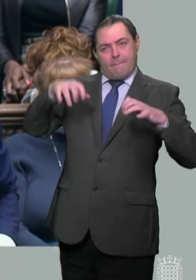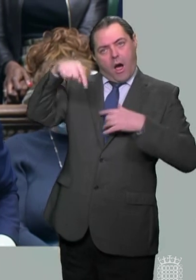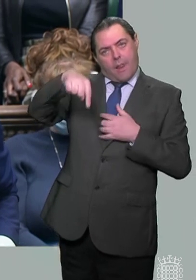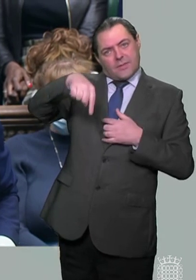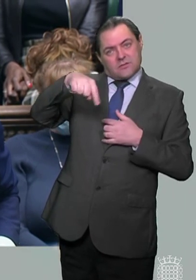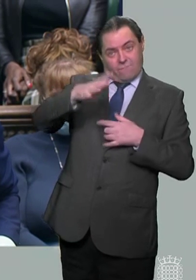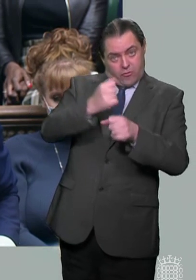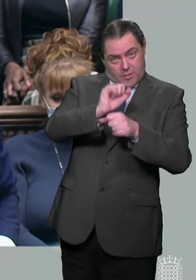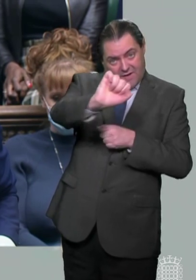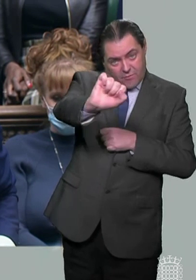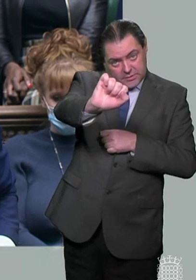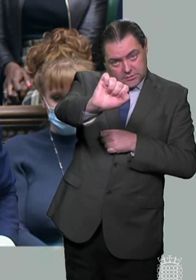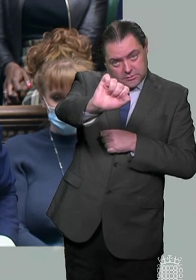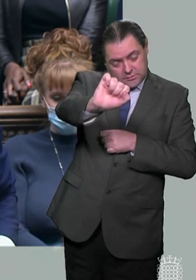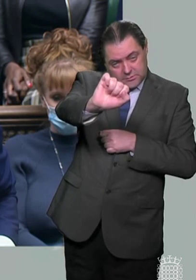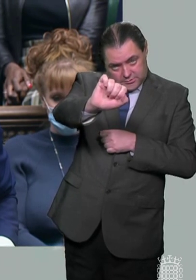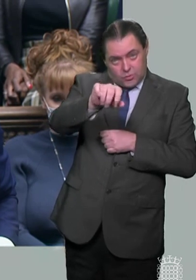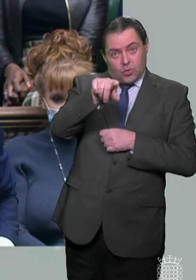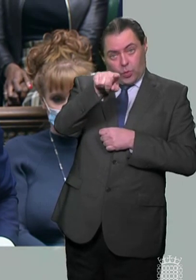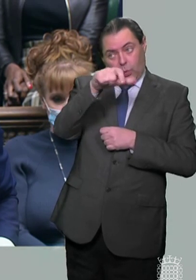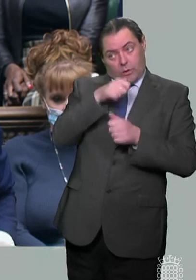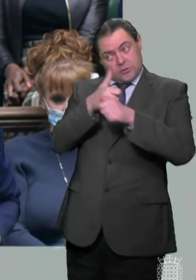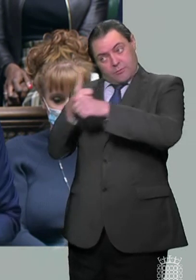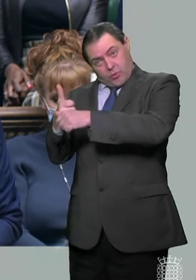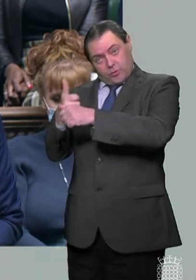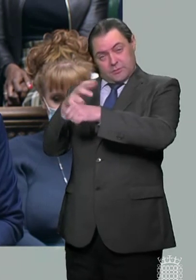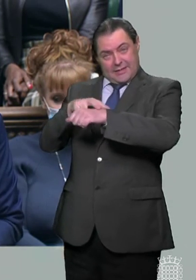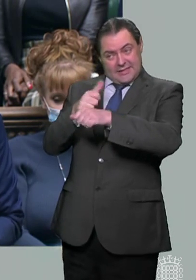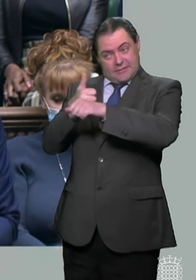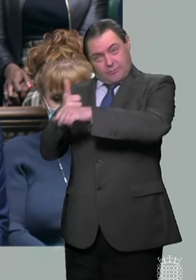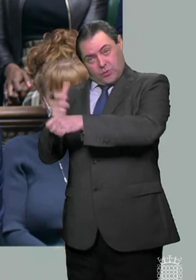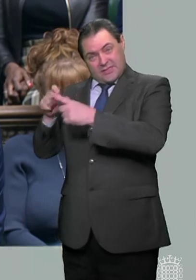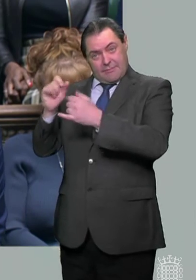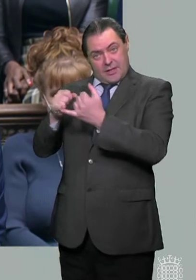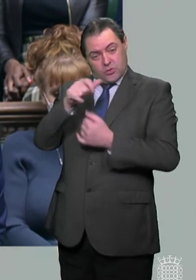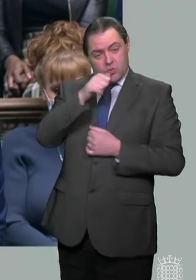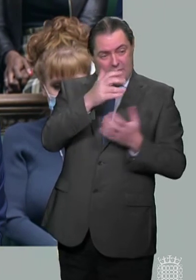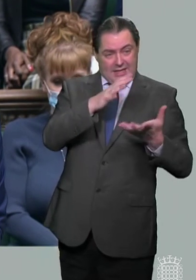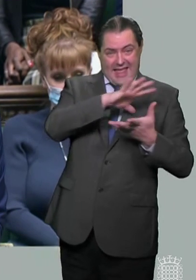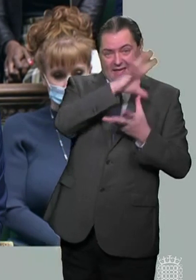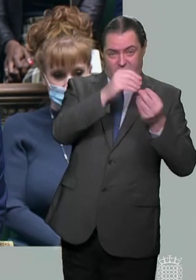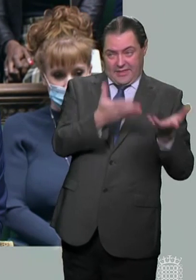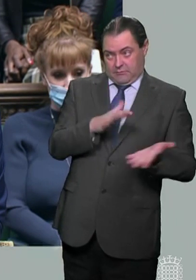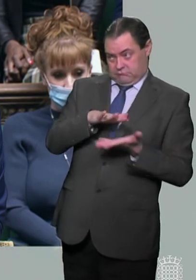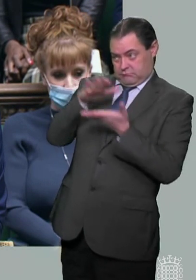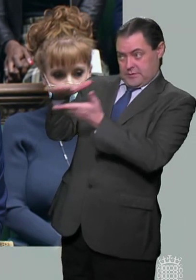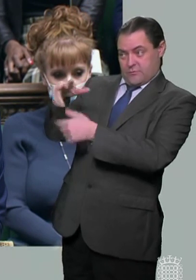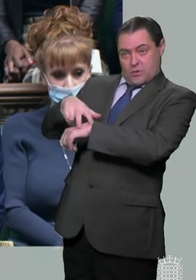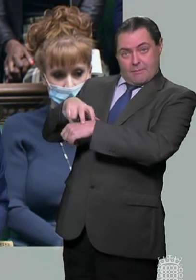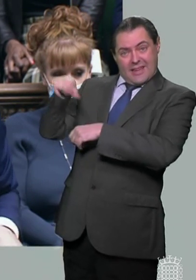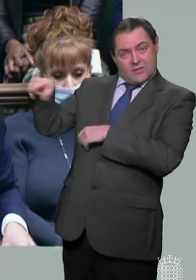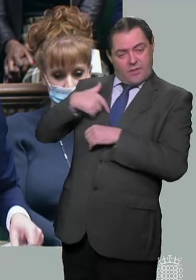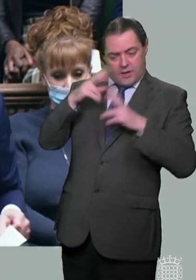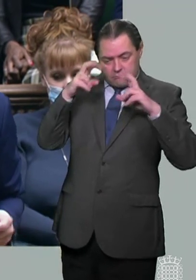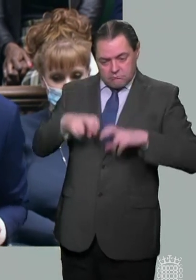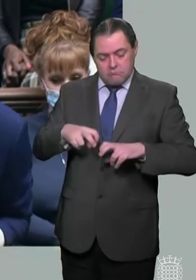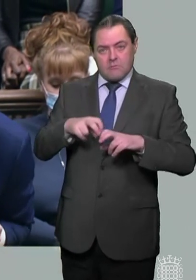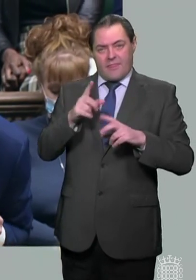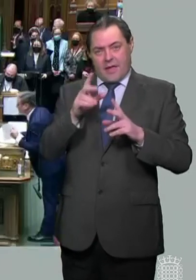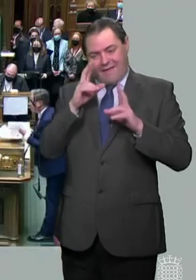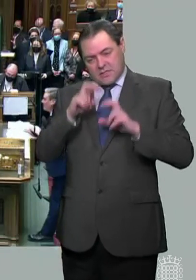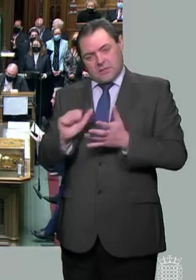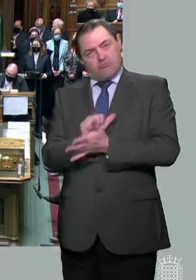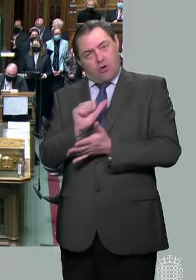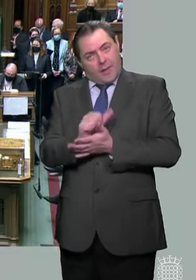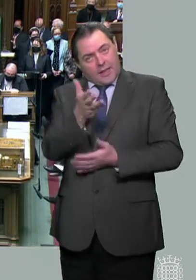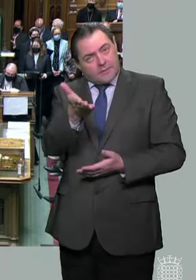Will the Prime Minister support the police and the CPS by handing over everything that the Government know about parties in Downing Street to the Metropolitan police?